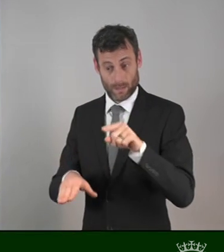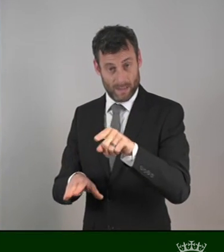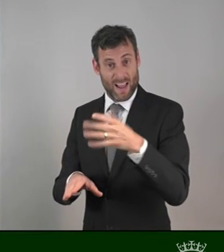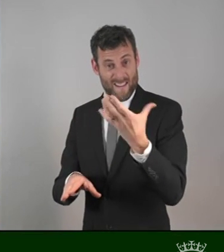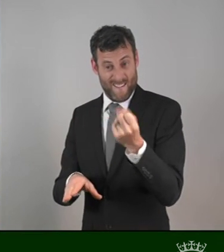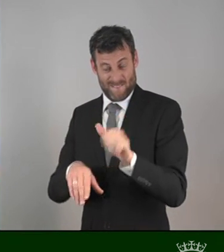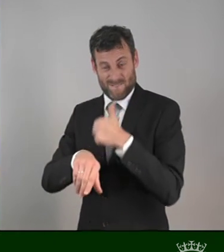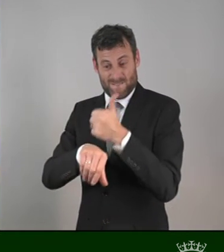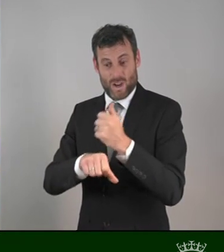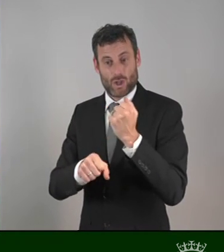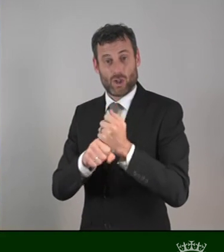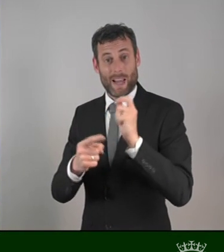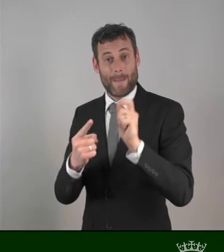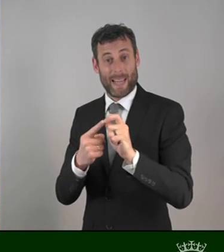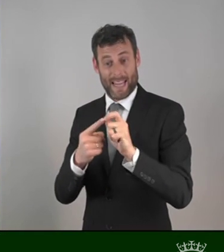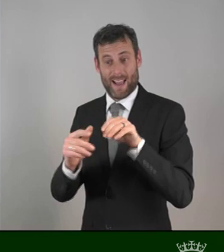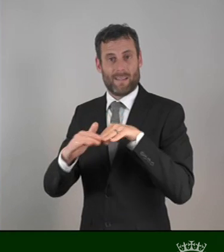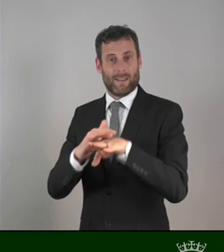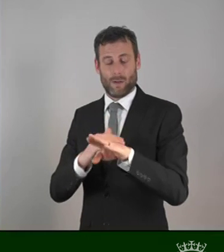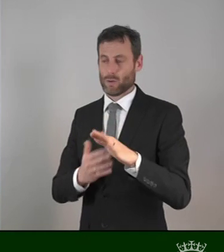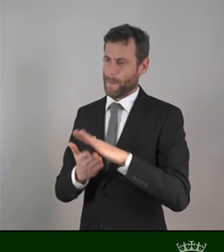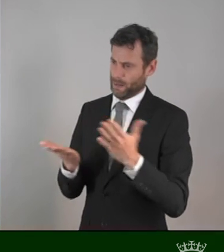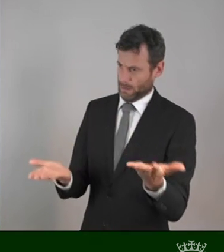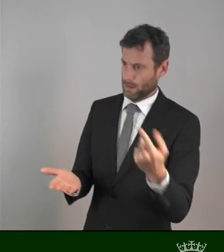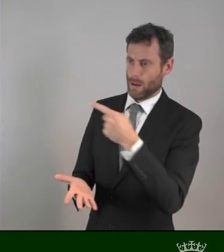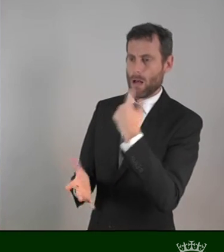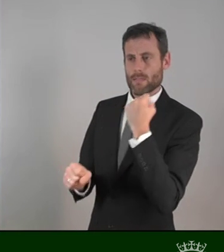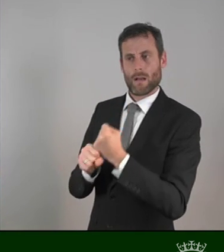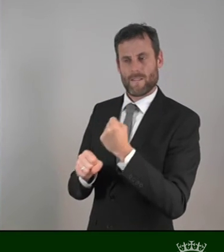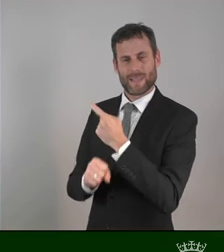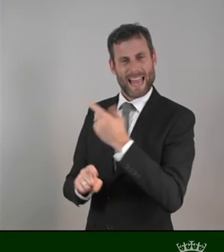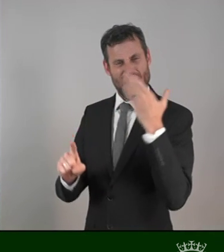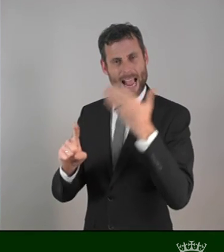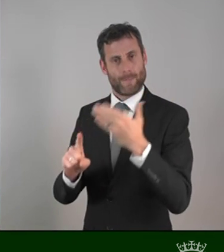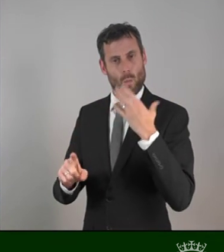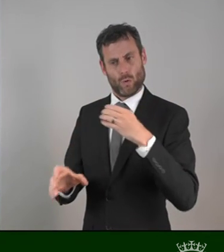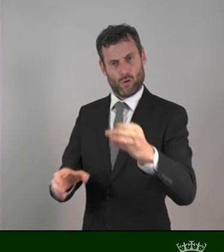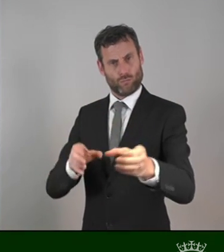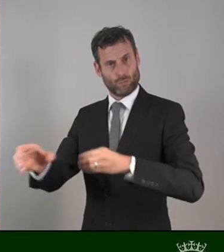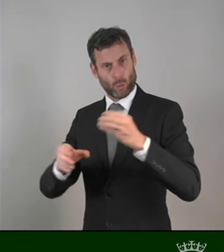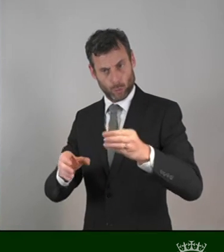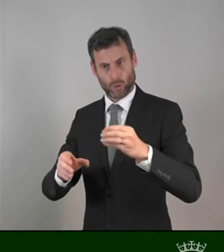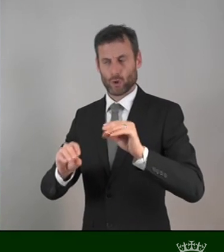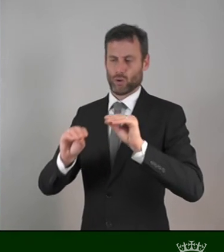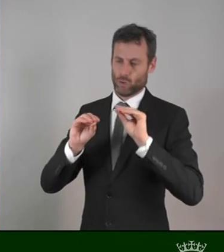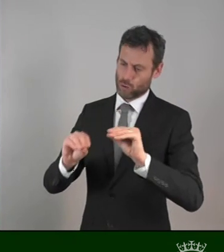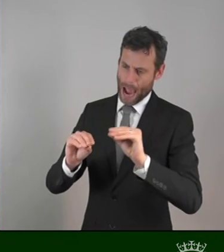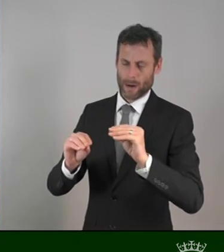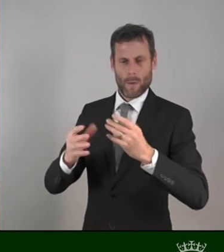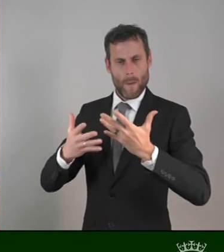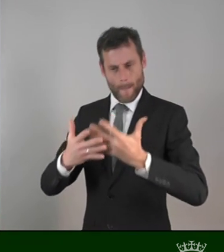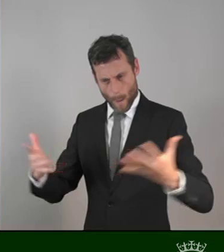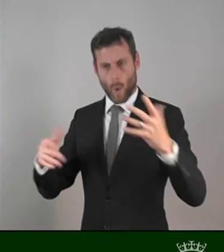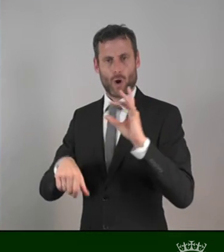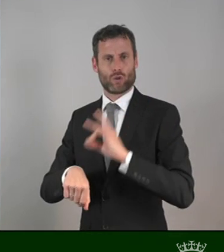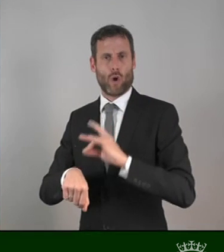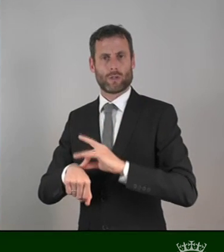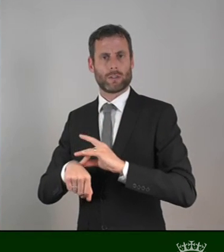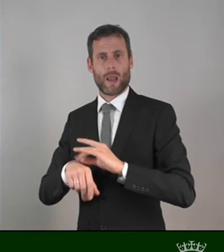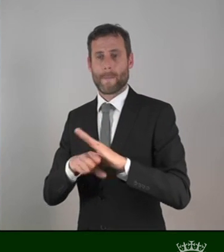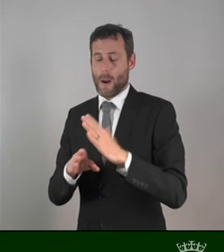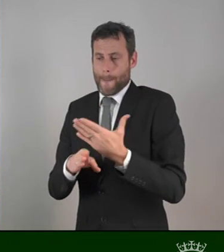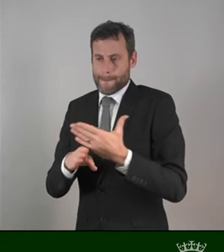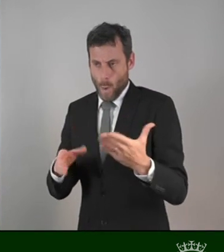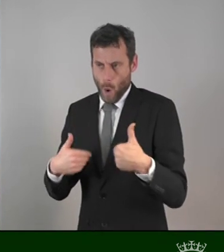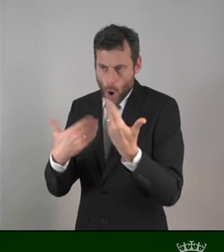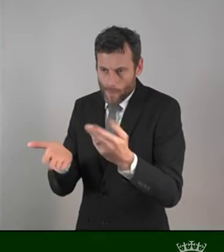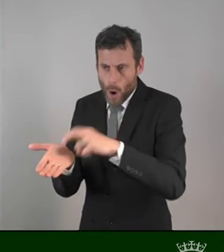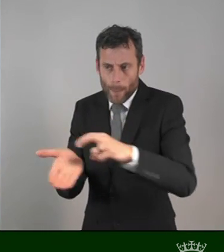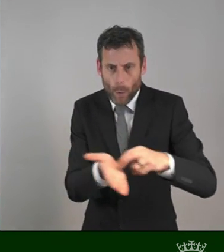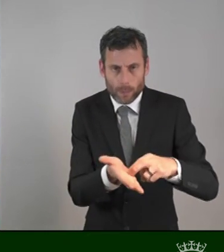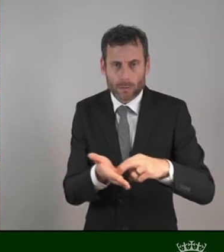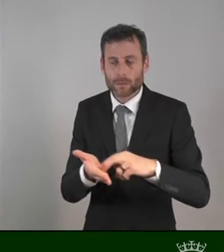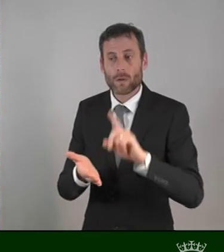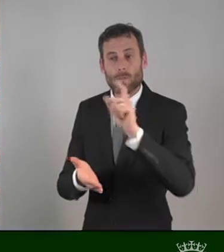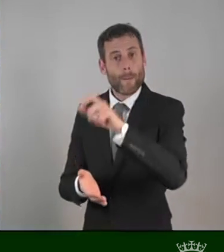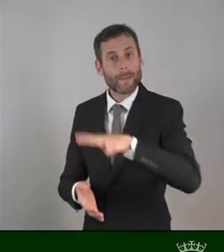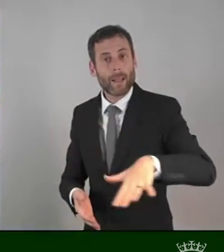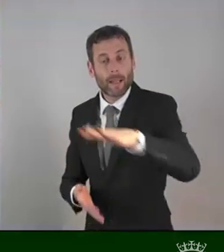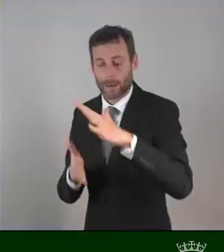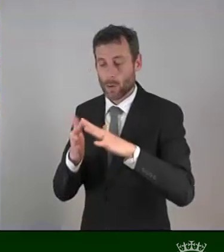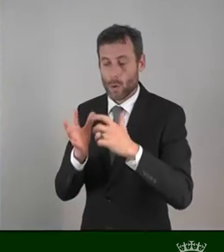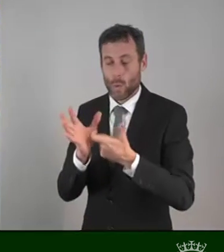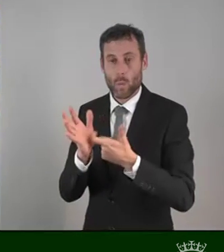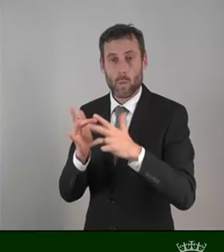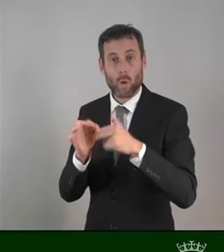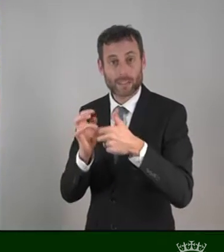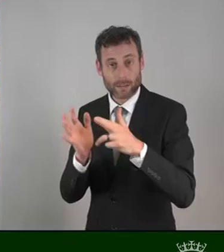Will the Prime Minister confirm that this Government’s intention is to recruit, train and deploy more doctors, so that we can increase the number of appointments for people in Warrington and across the UK?